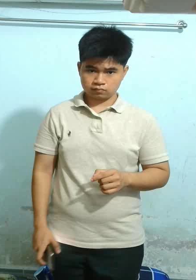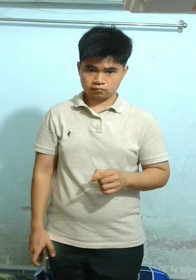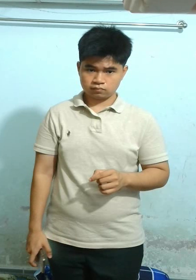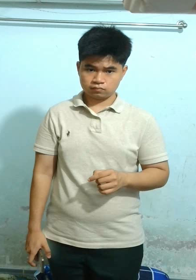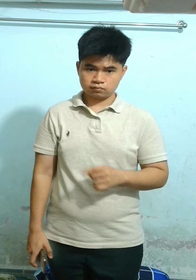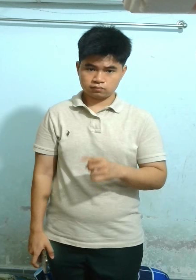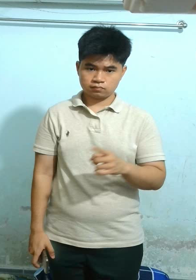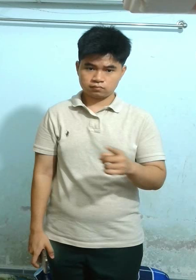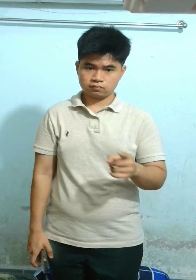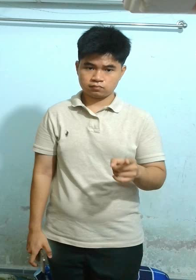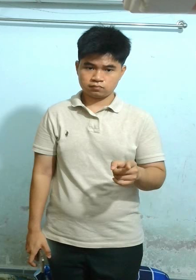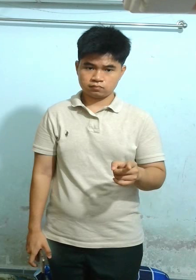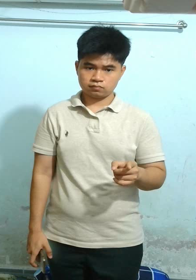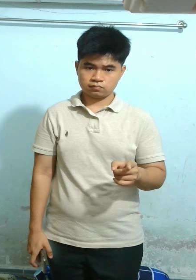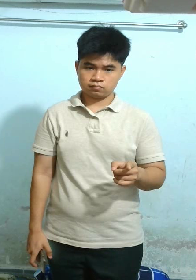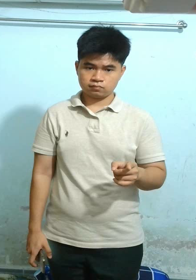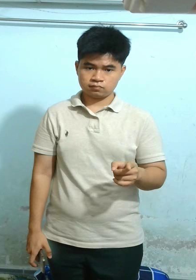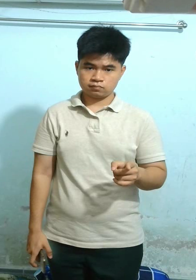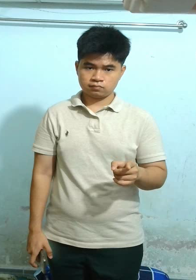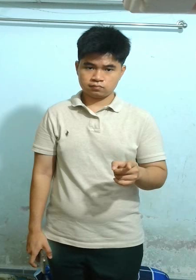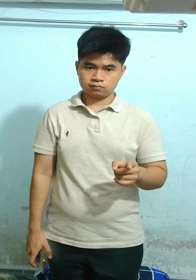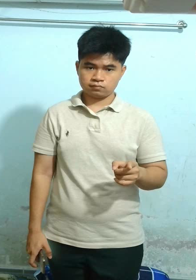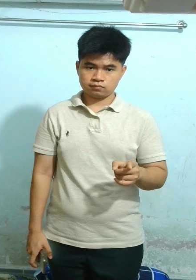ban